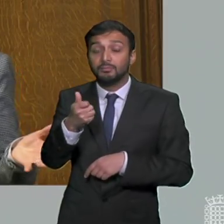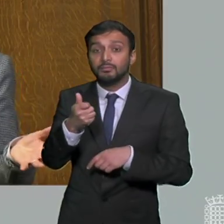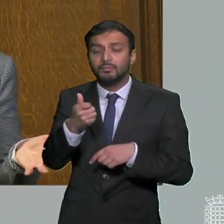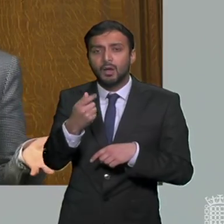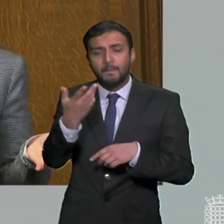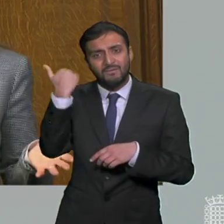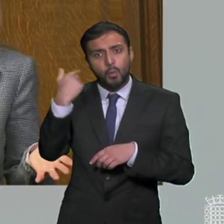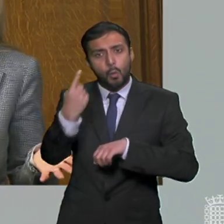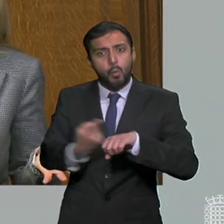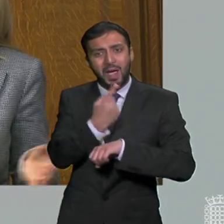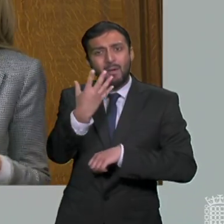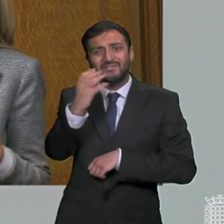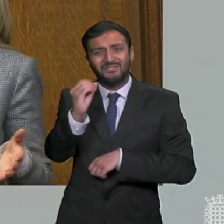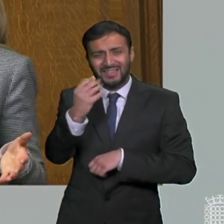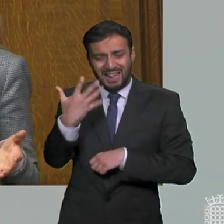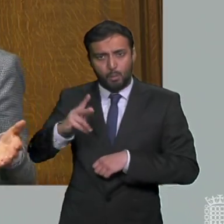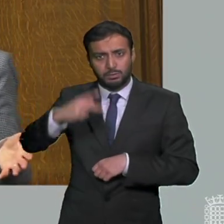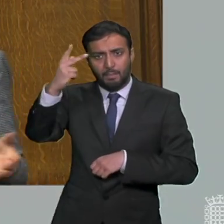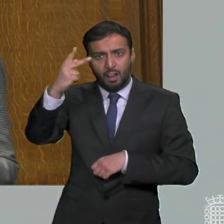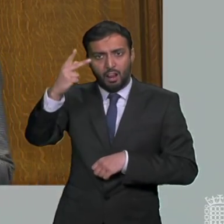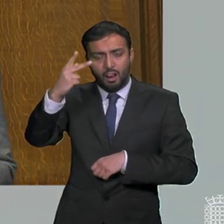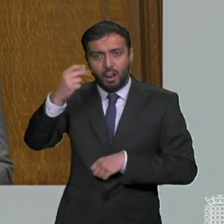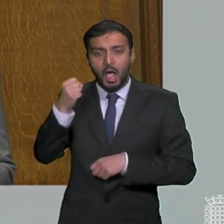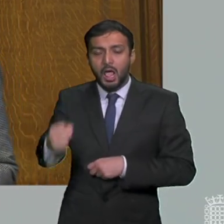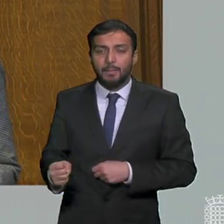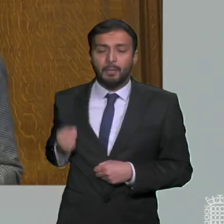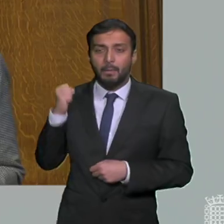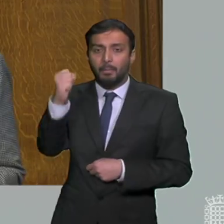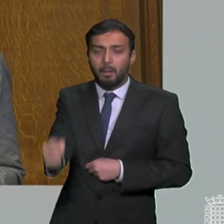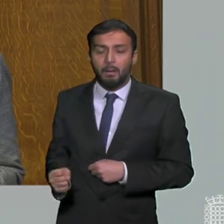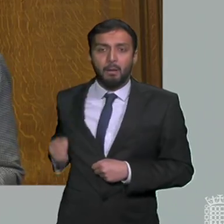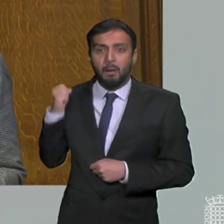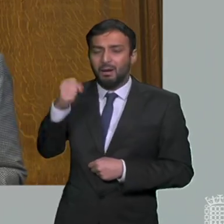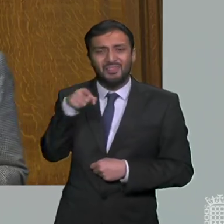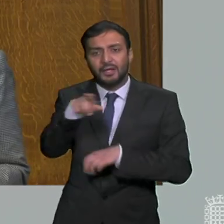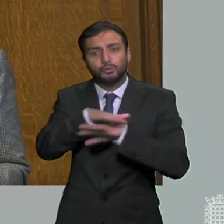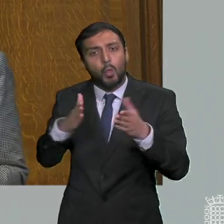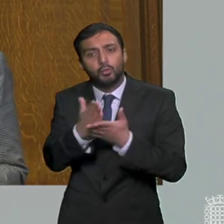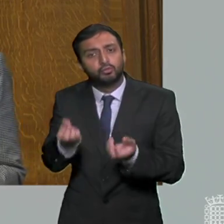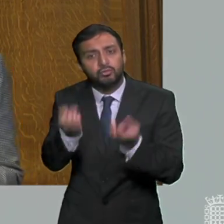And that is not restricted to strike days; it is day in, day out on Avanti trains.